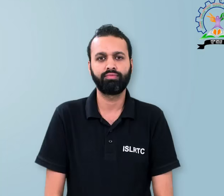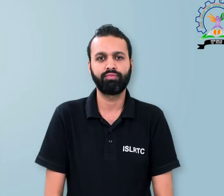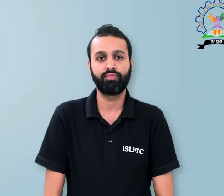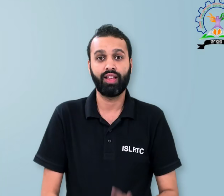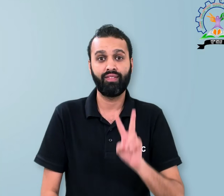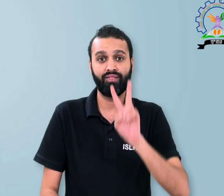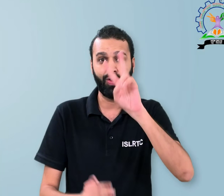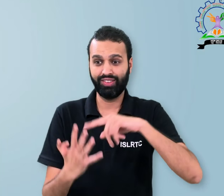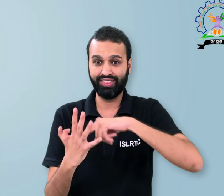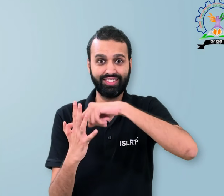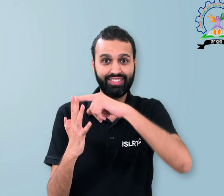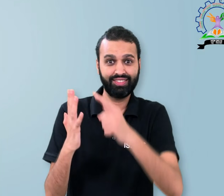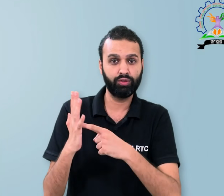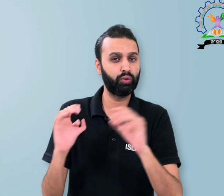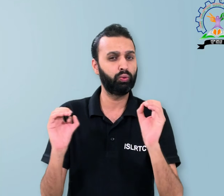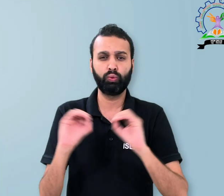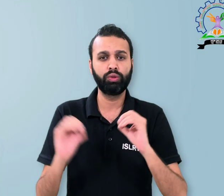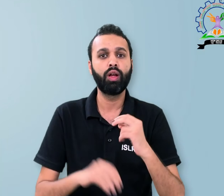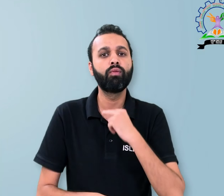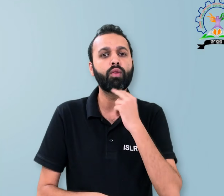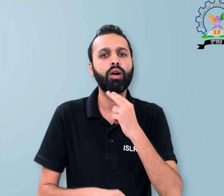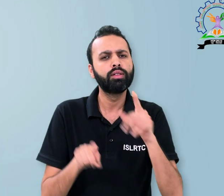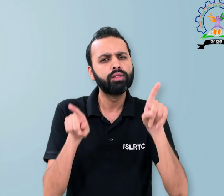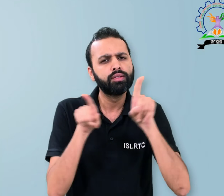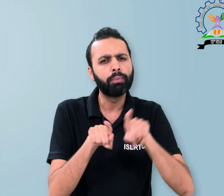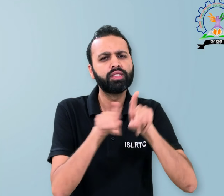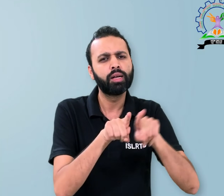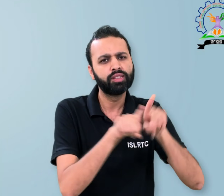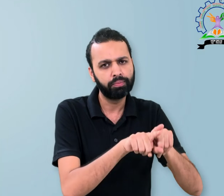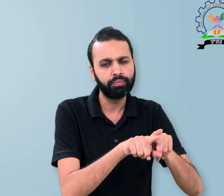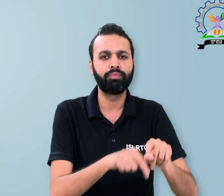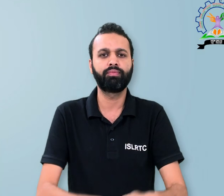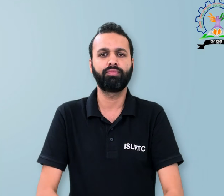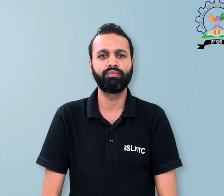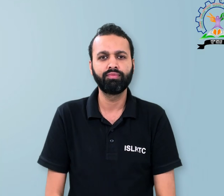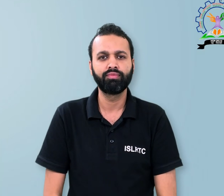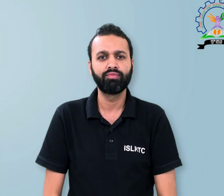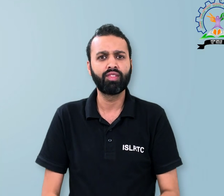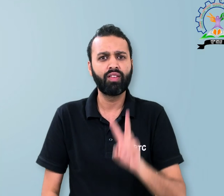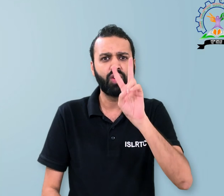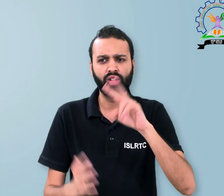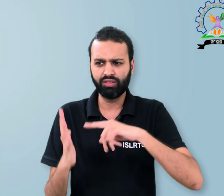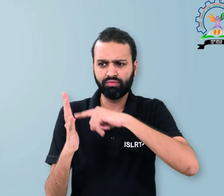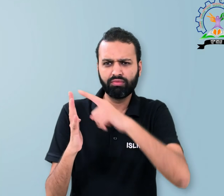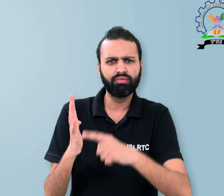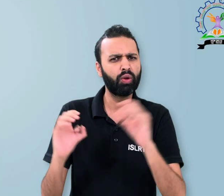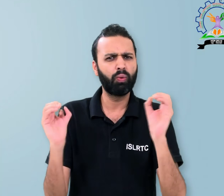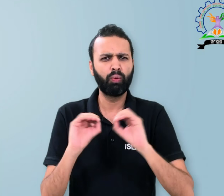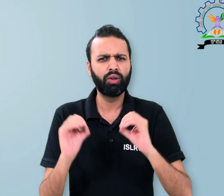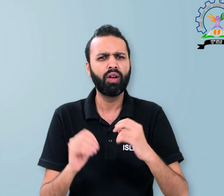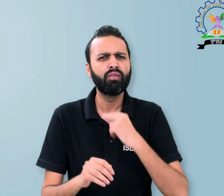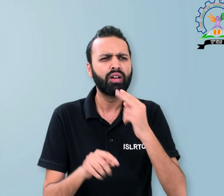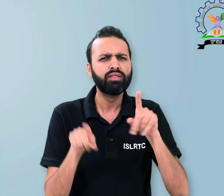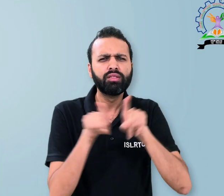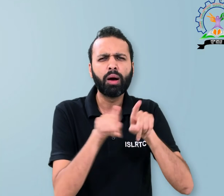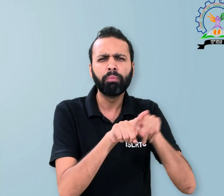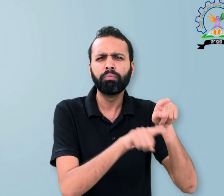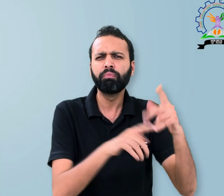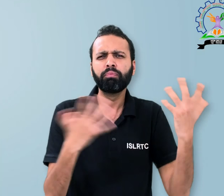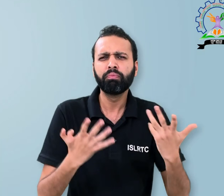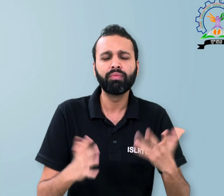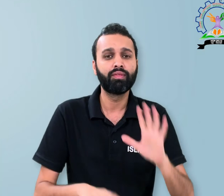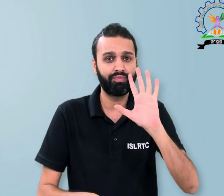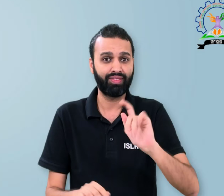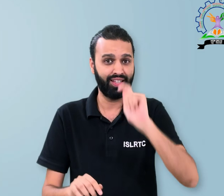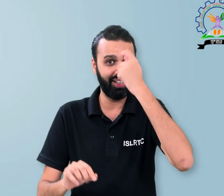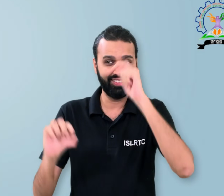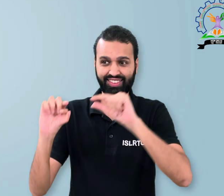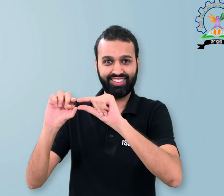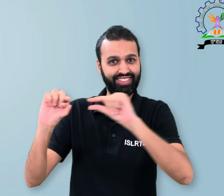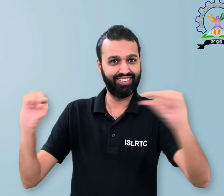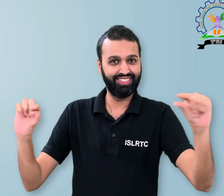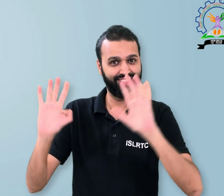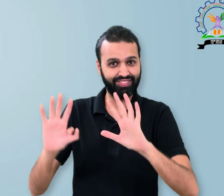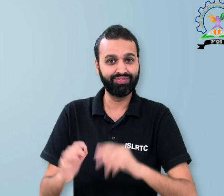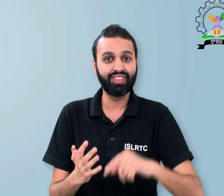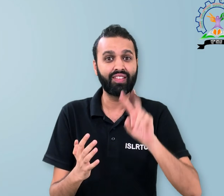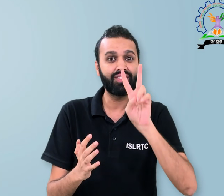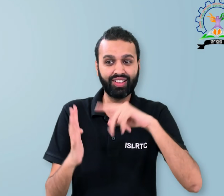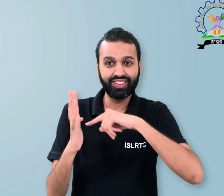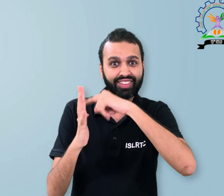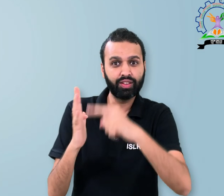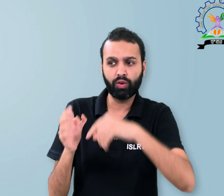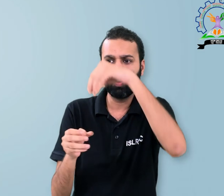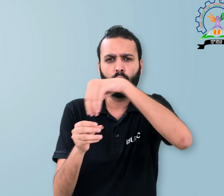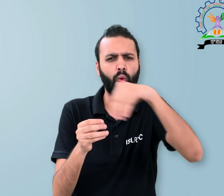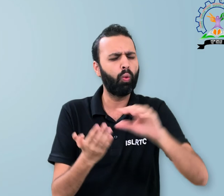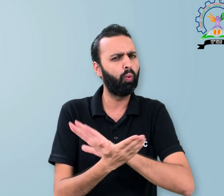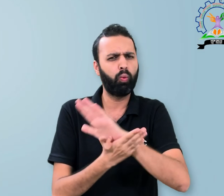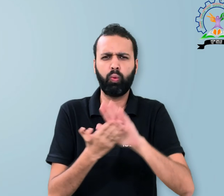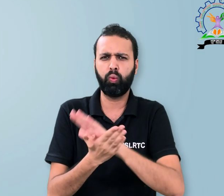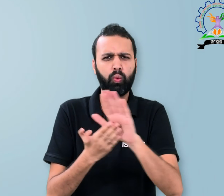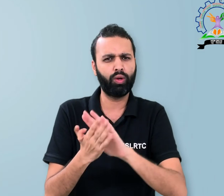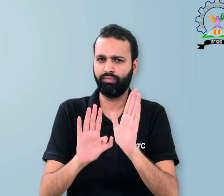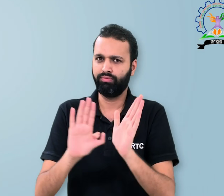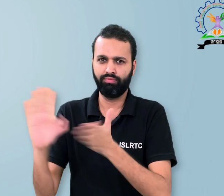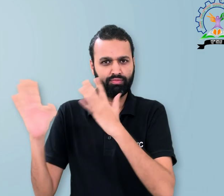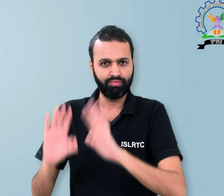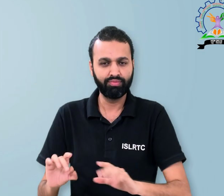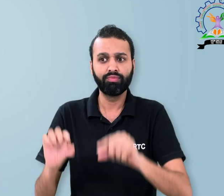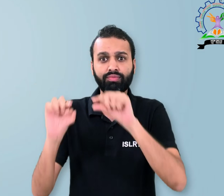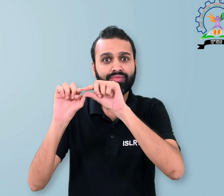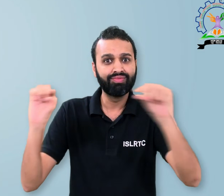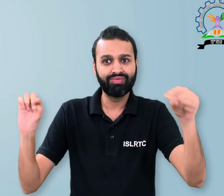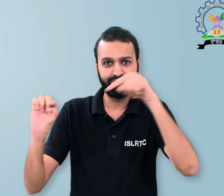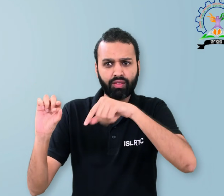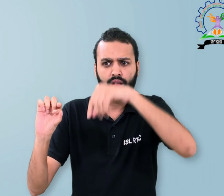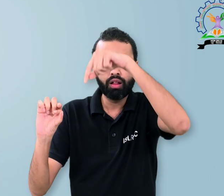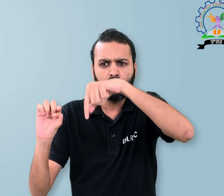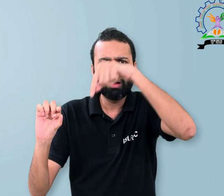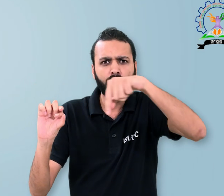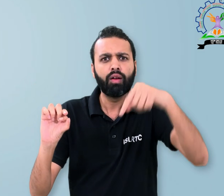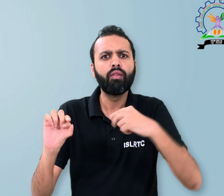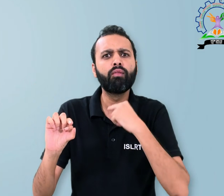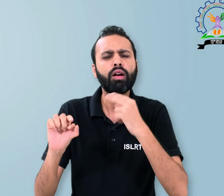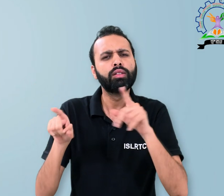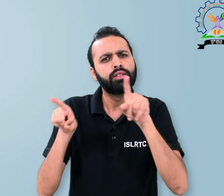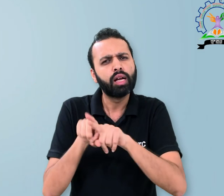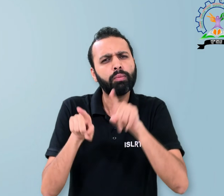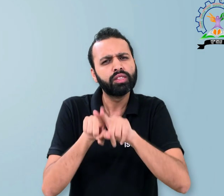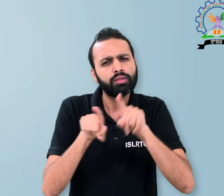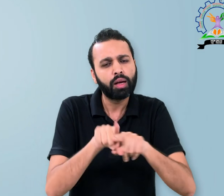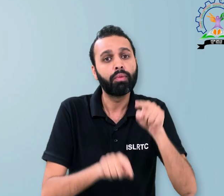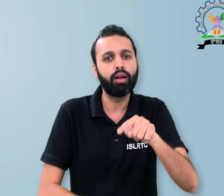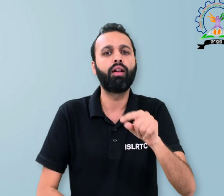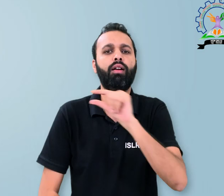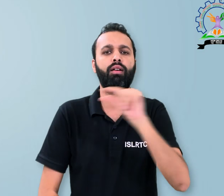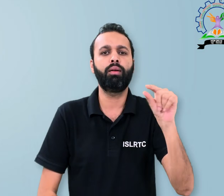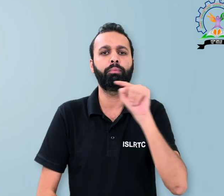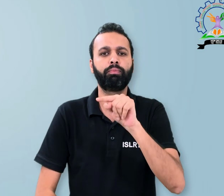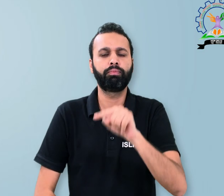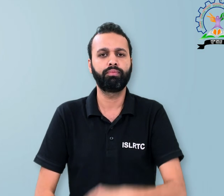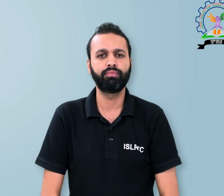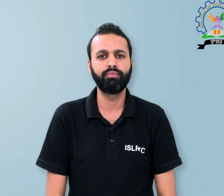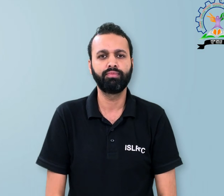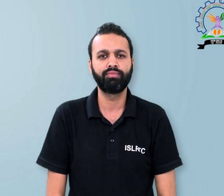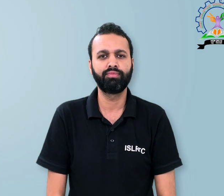Consonance The repetition of consonant sounds in close proximity.